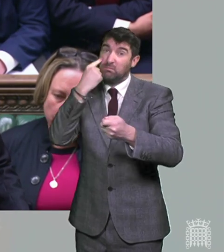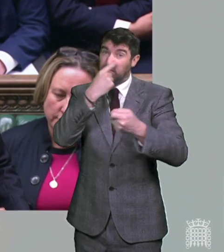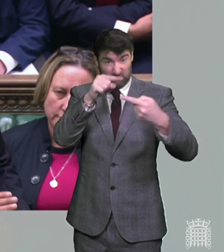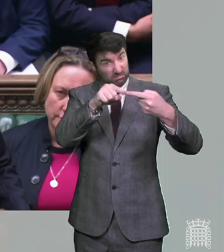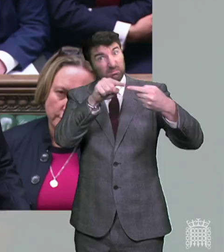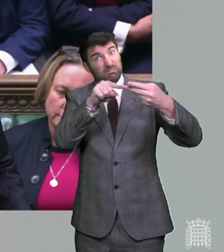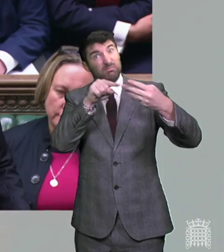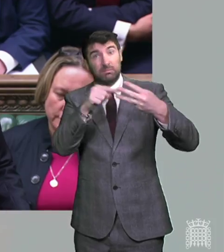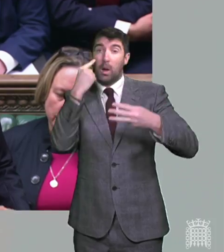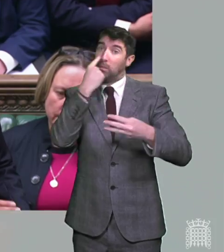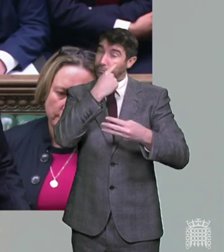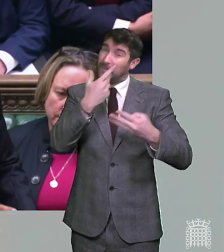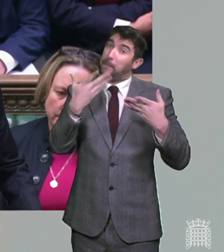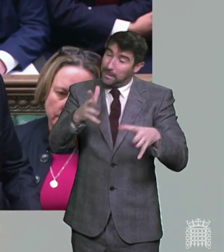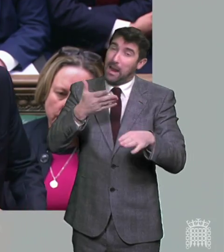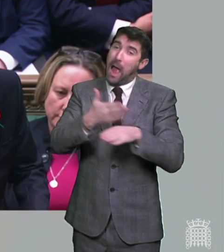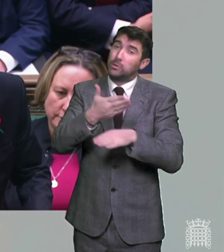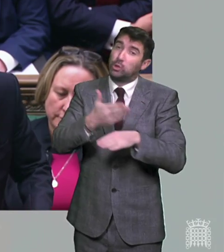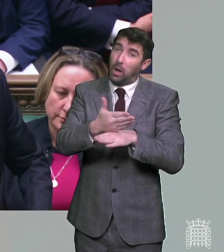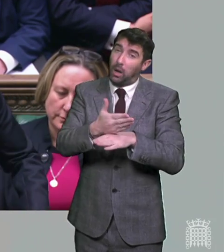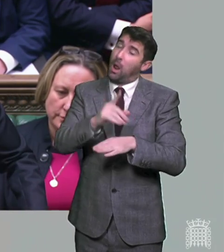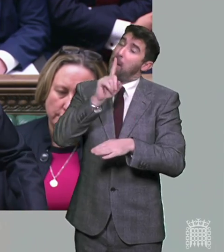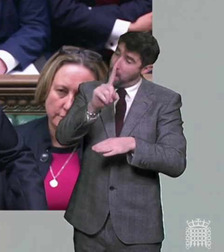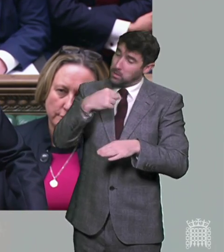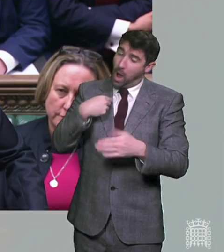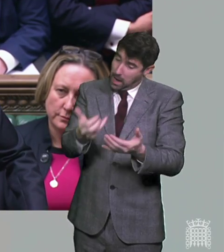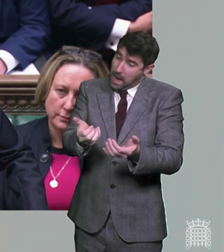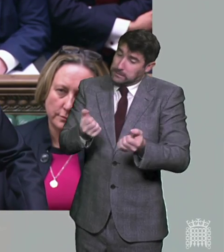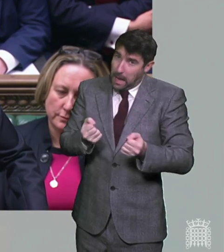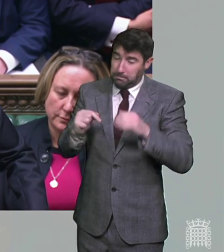This is a serious and escalating problem.